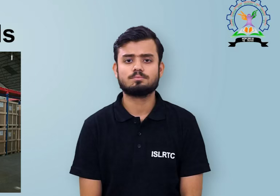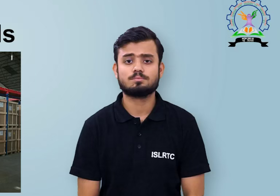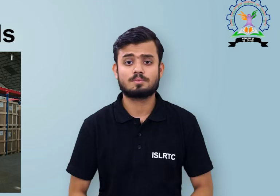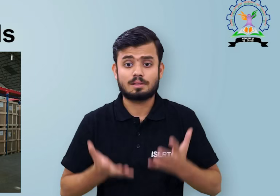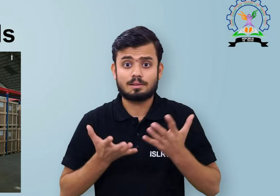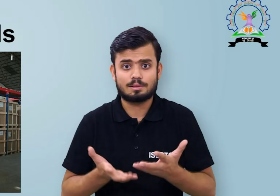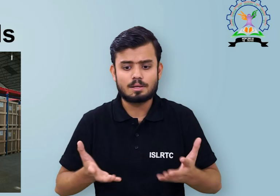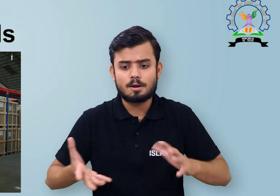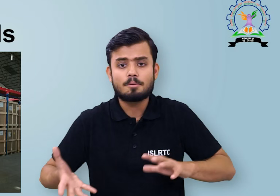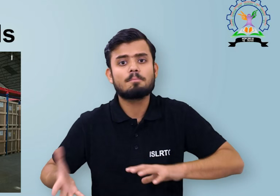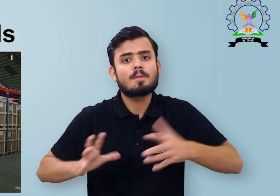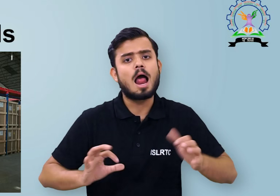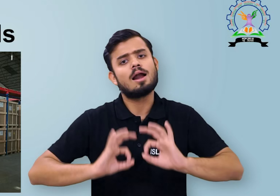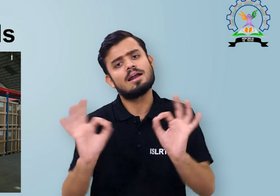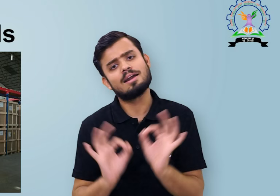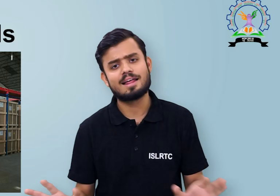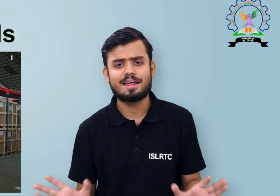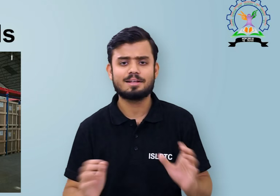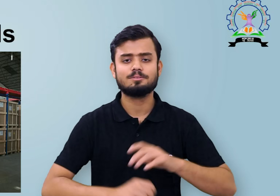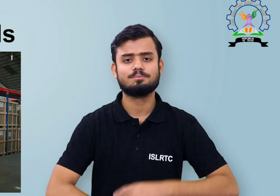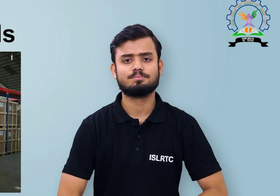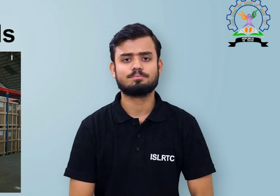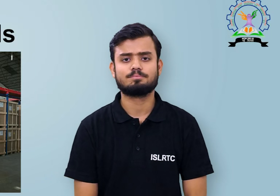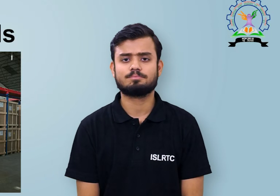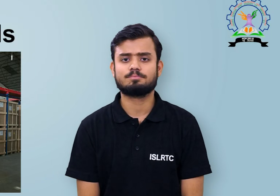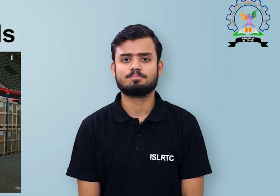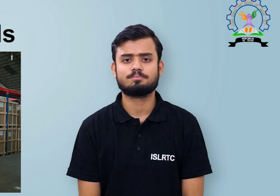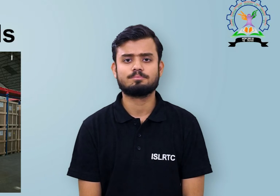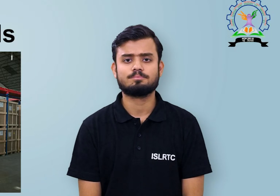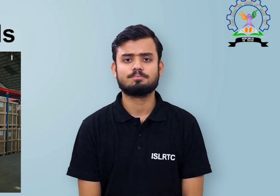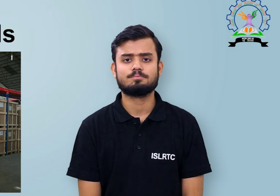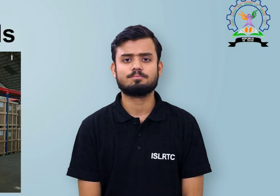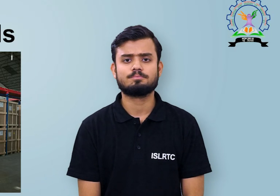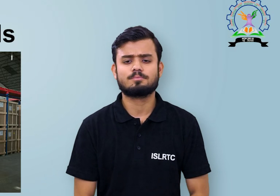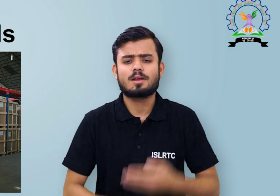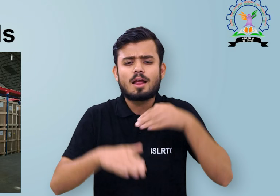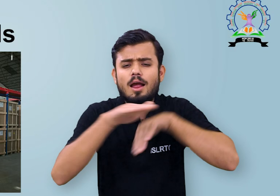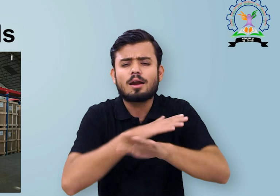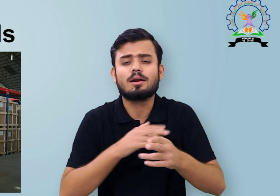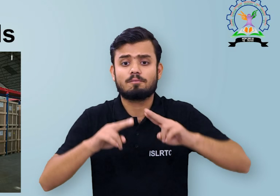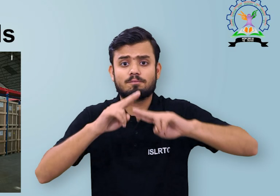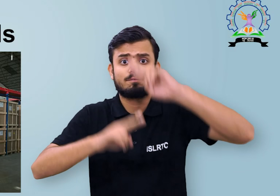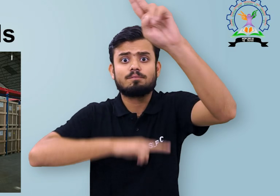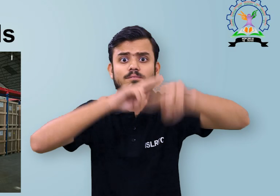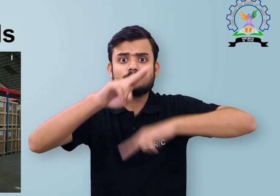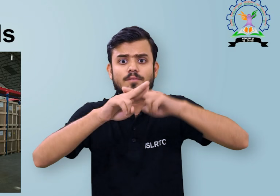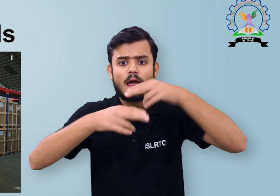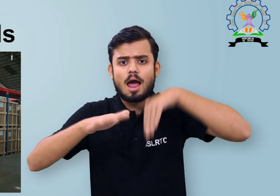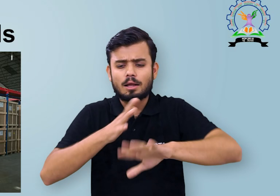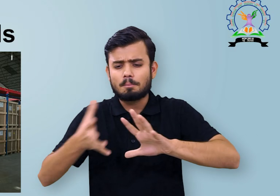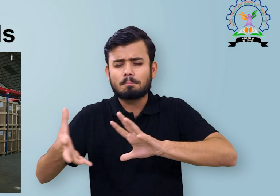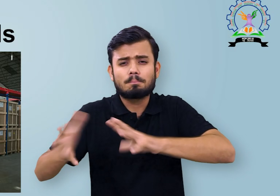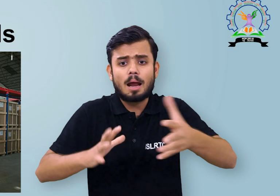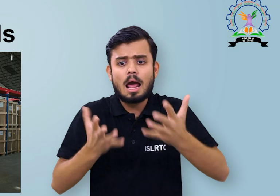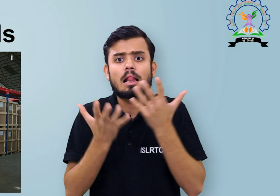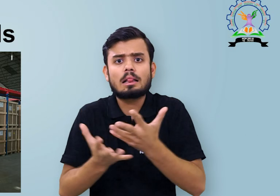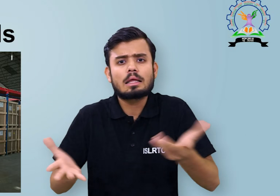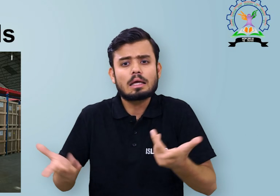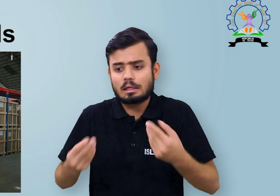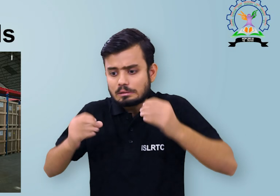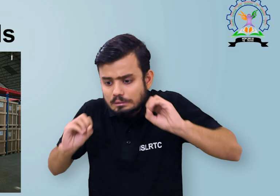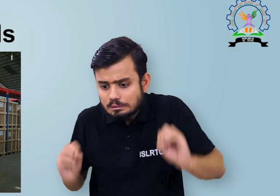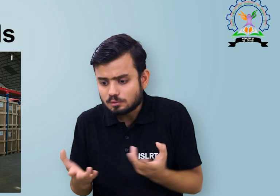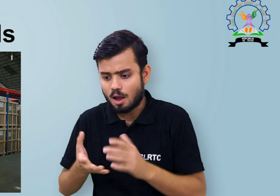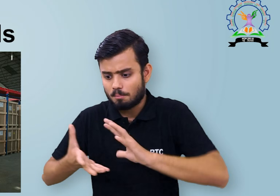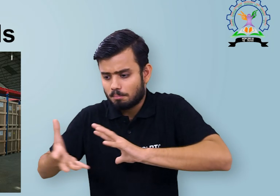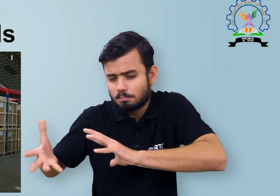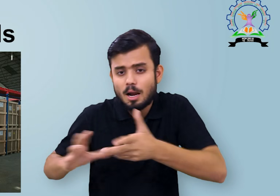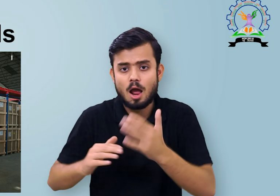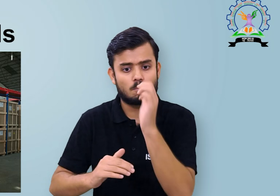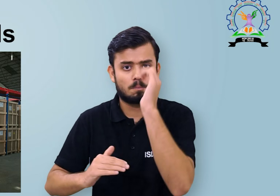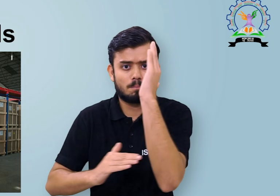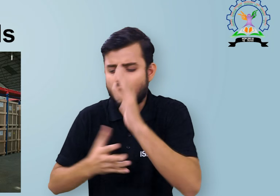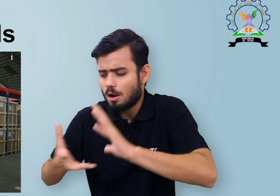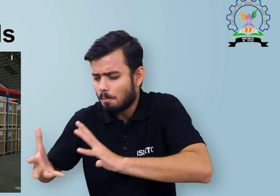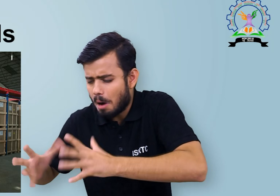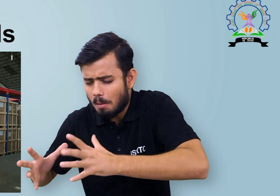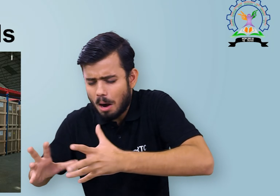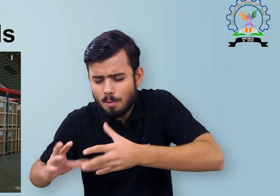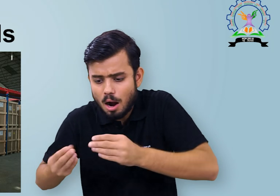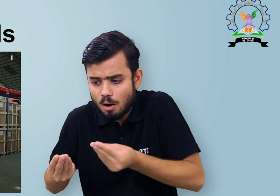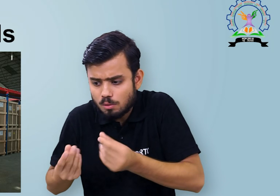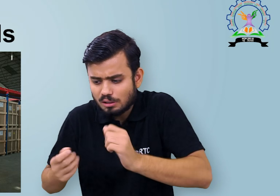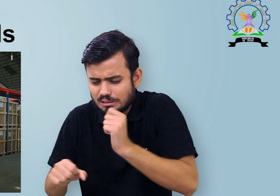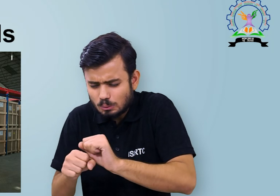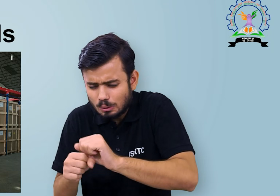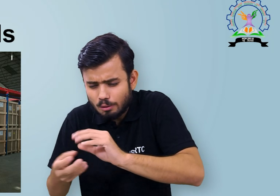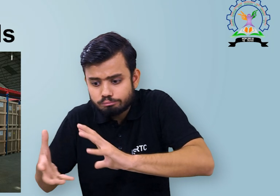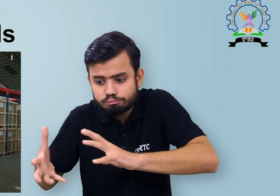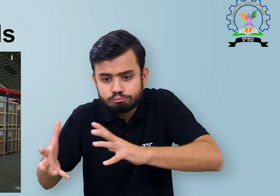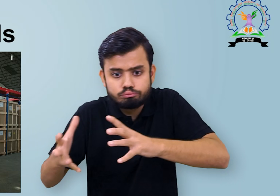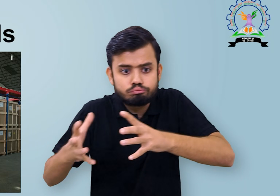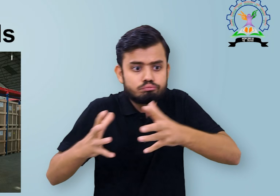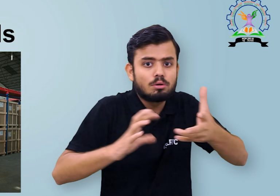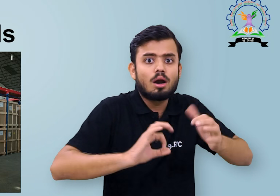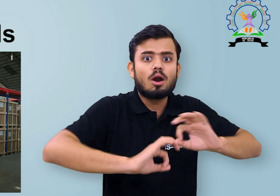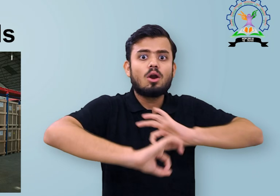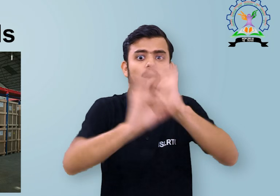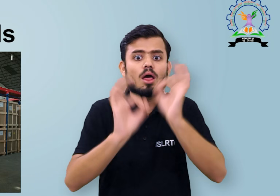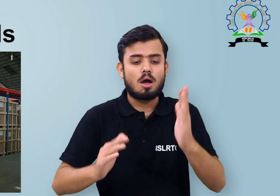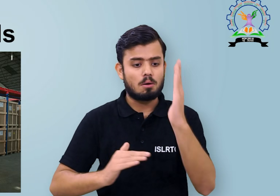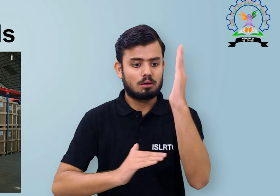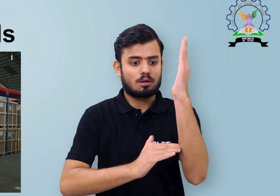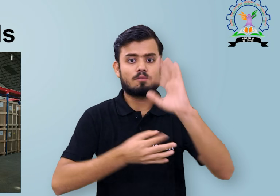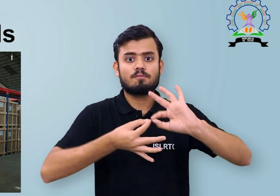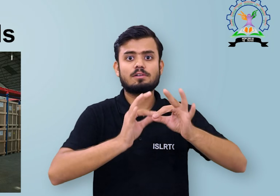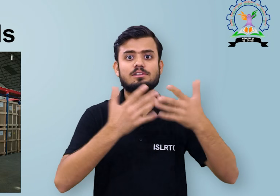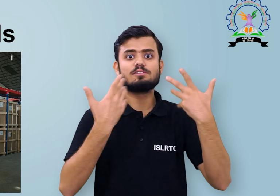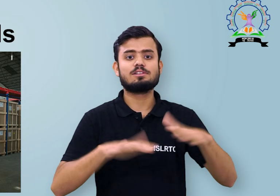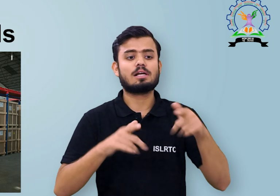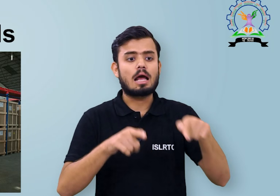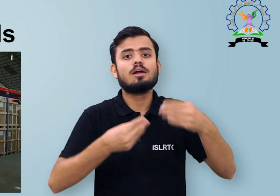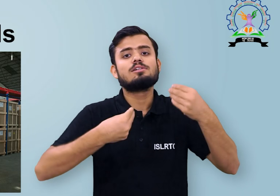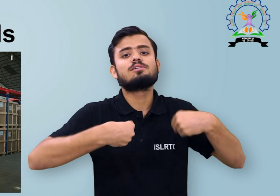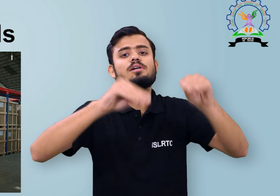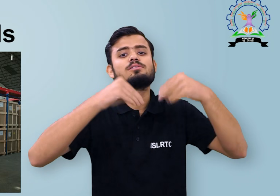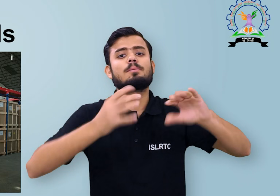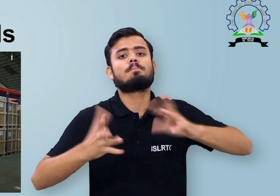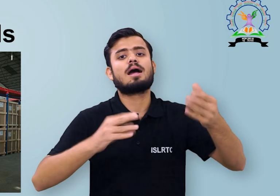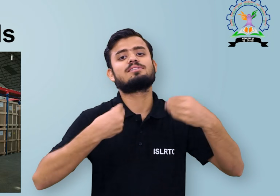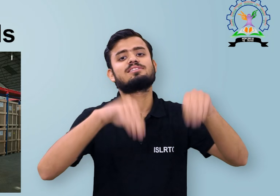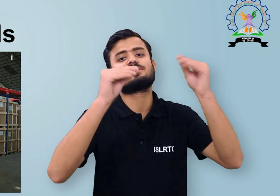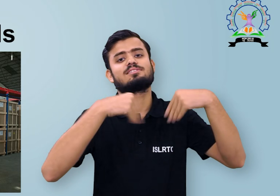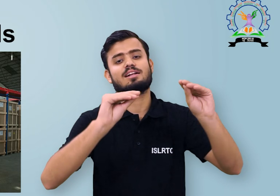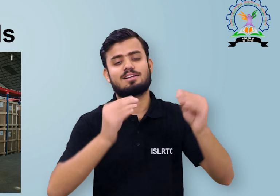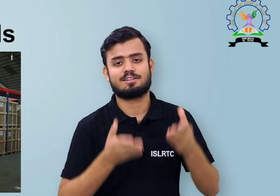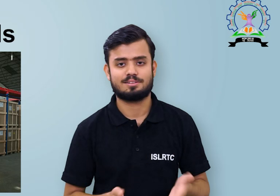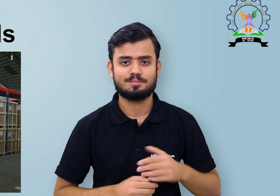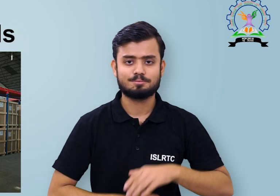Finished Goods Goods that have completed the manufacturing process.